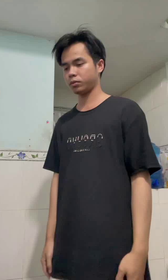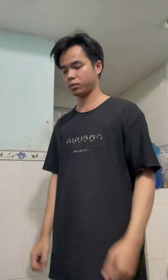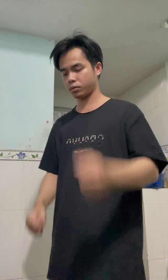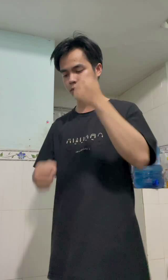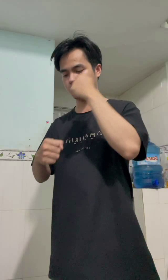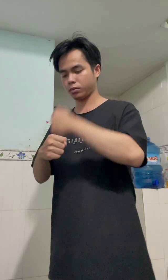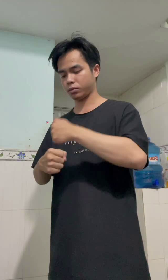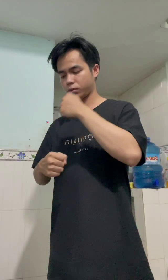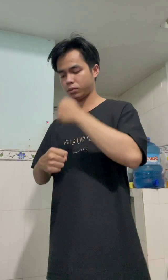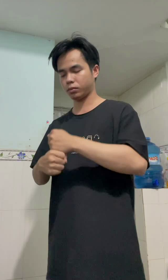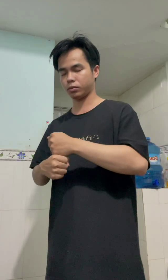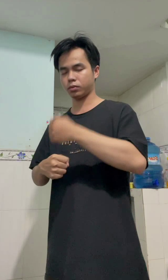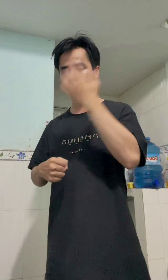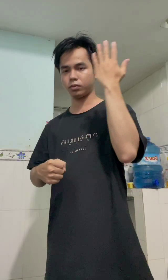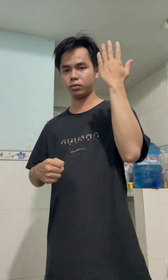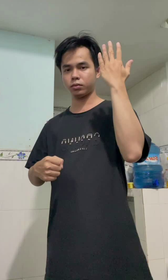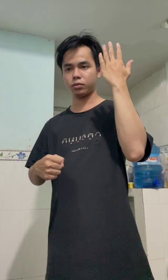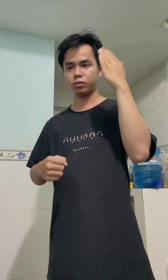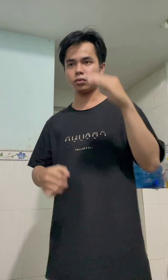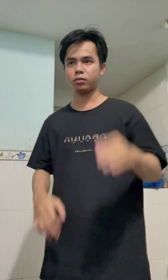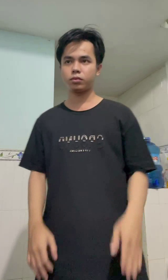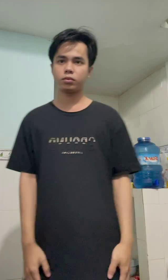that nghiep